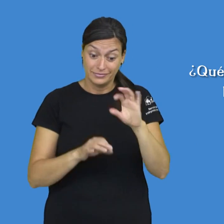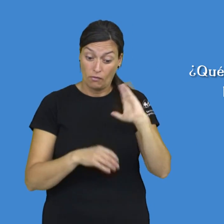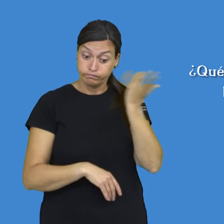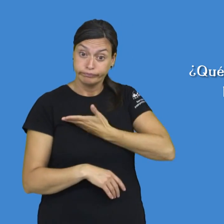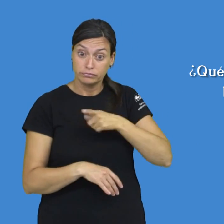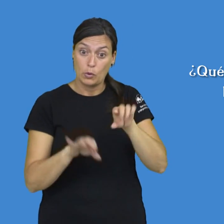afectar